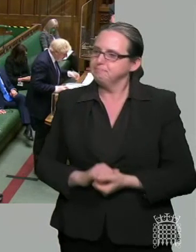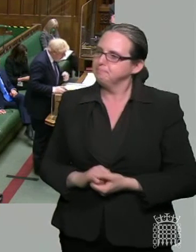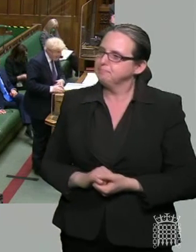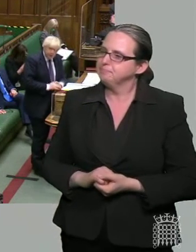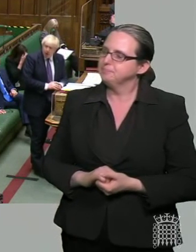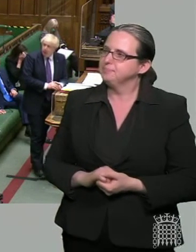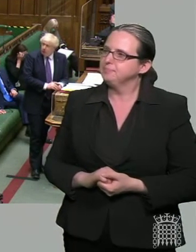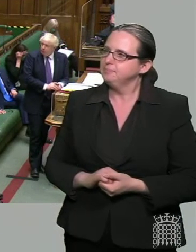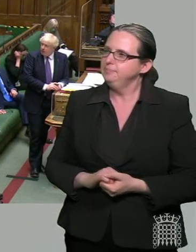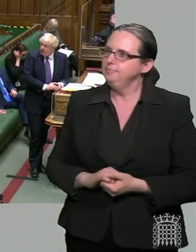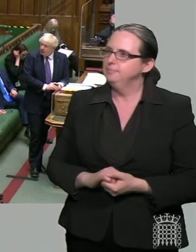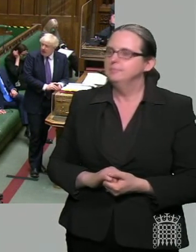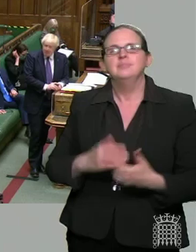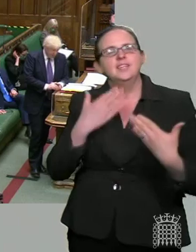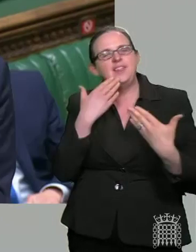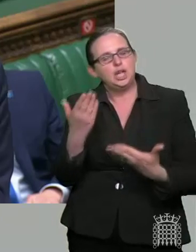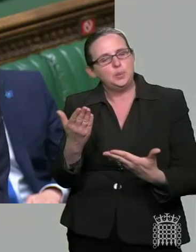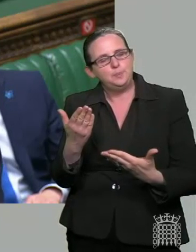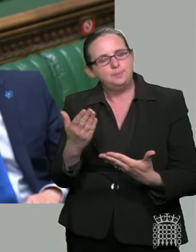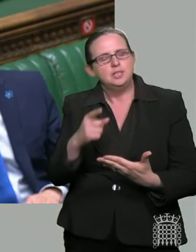Yes, and I thank my honourable Friend, who is a great advocate for the people